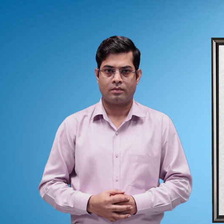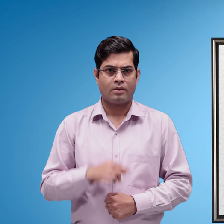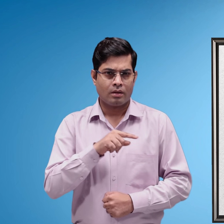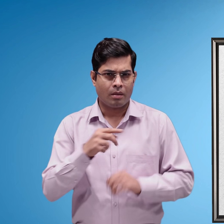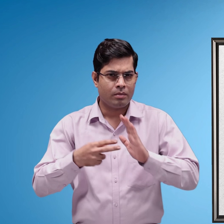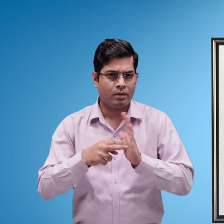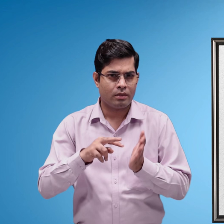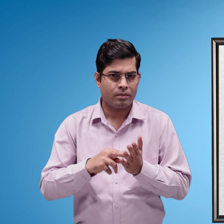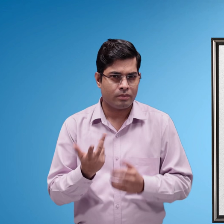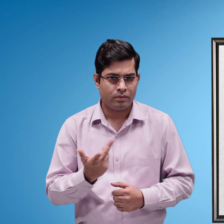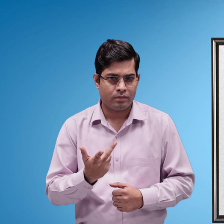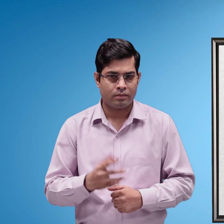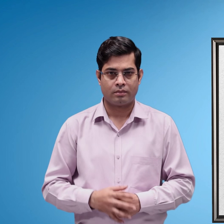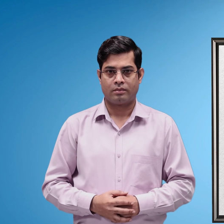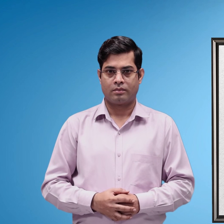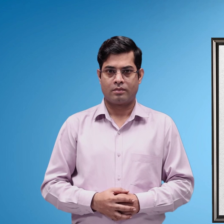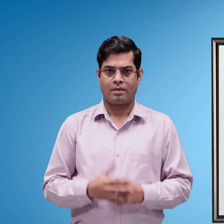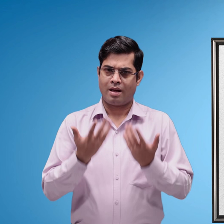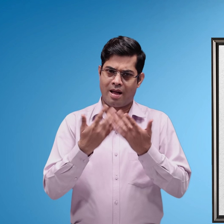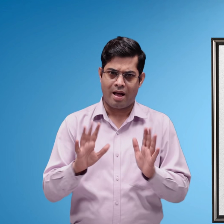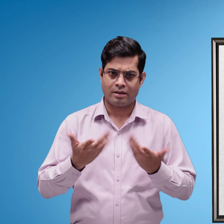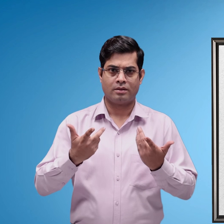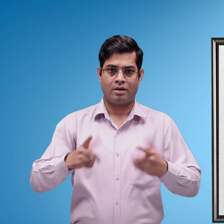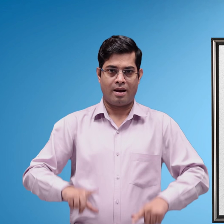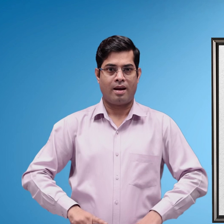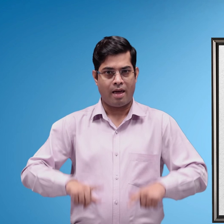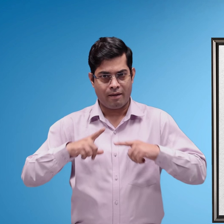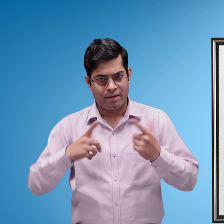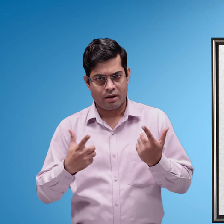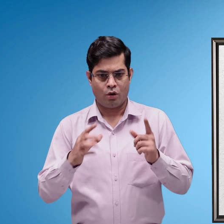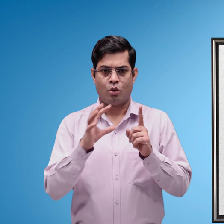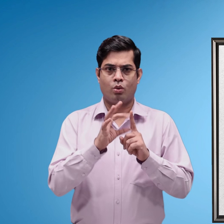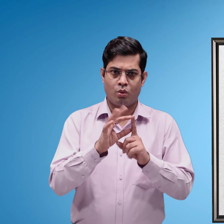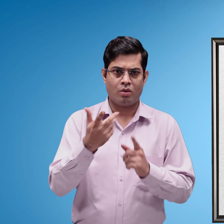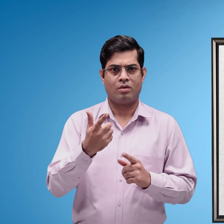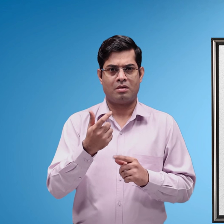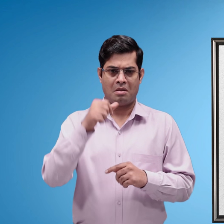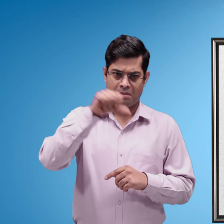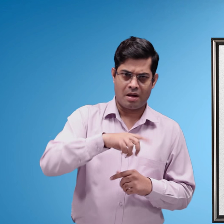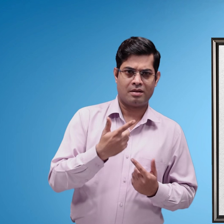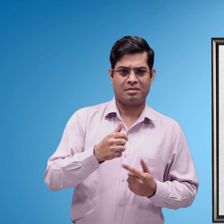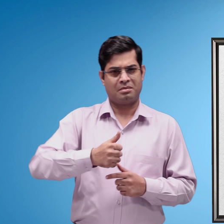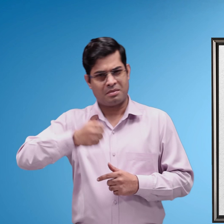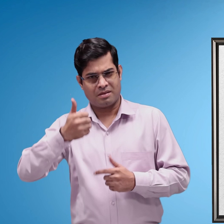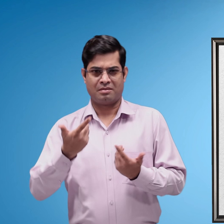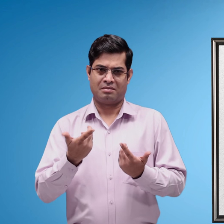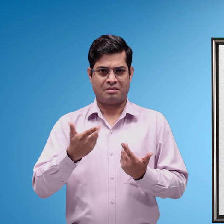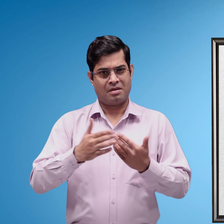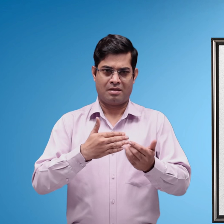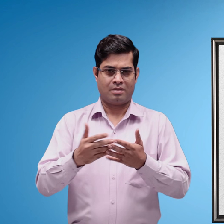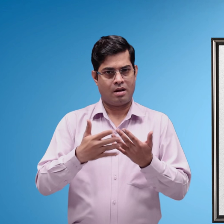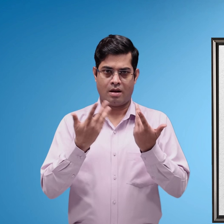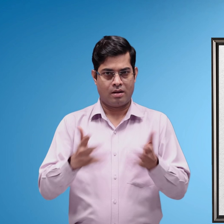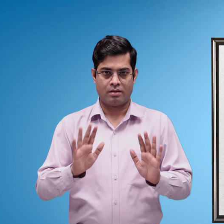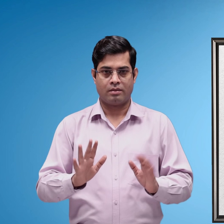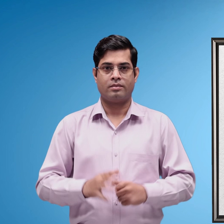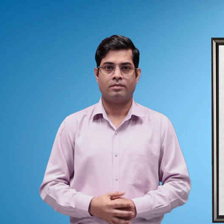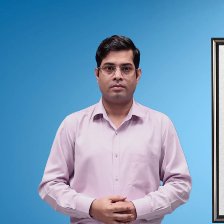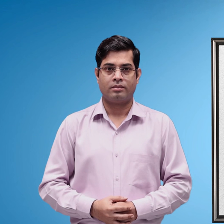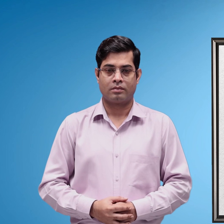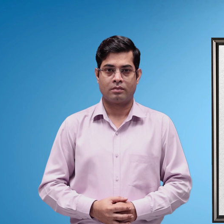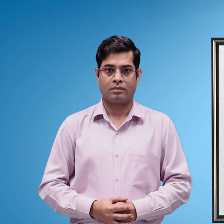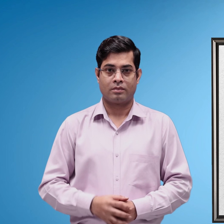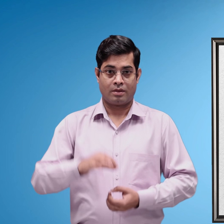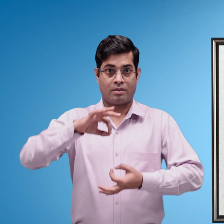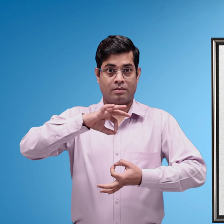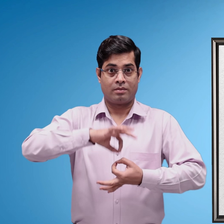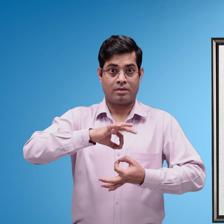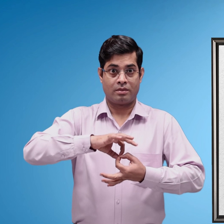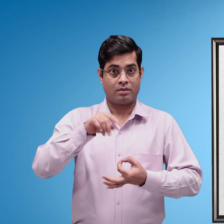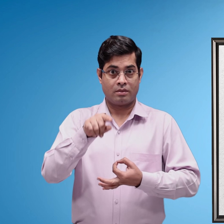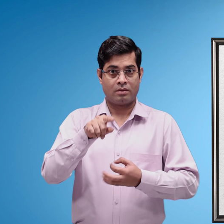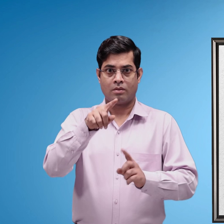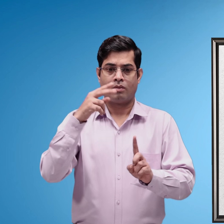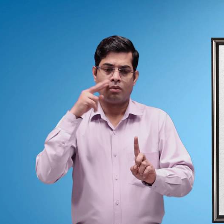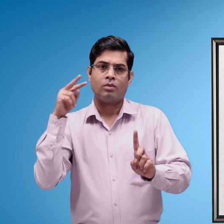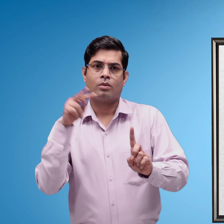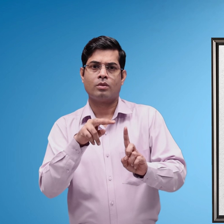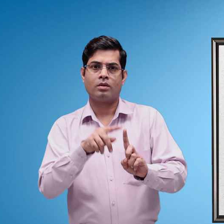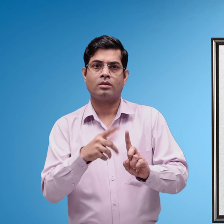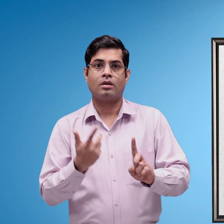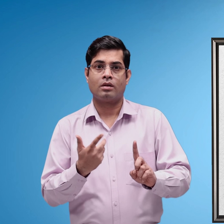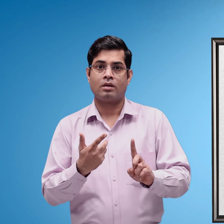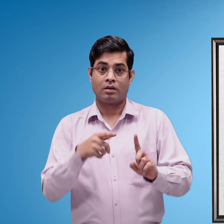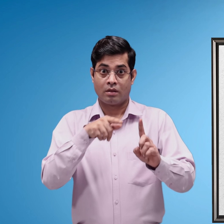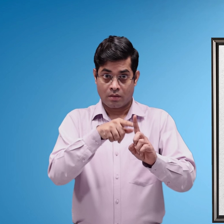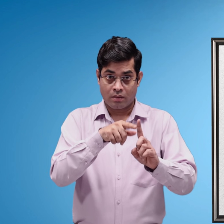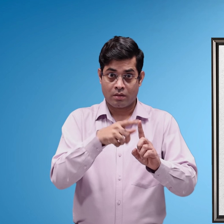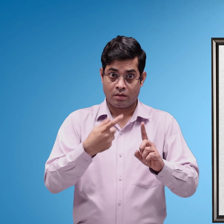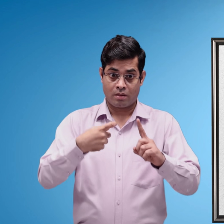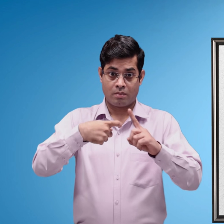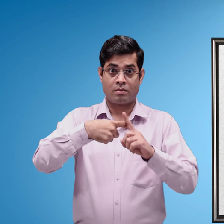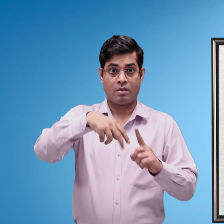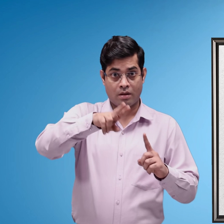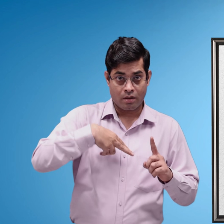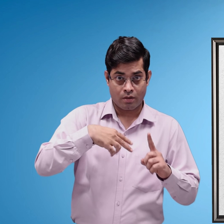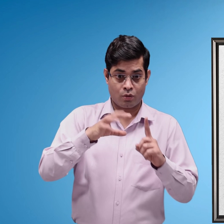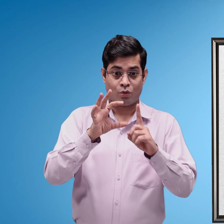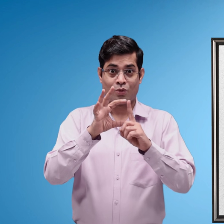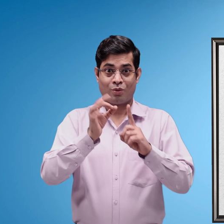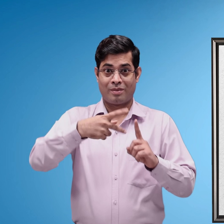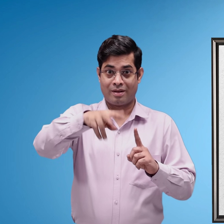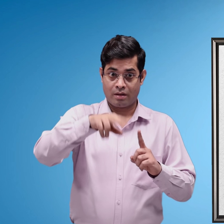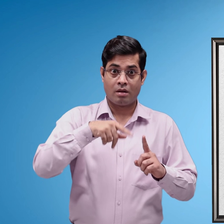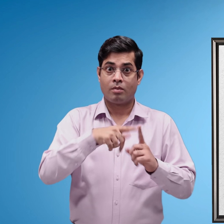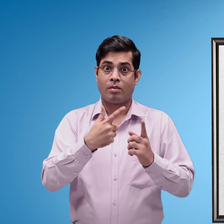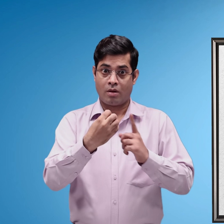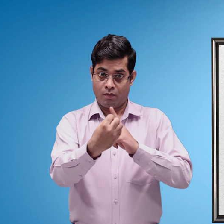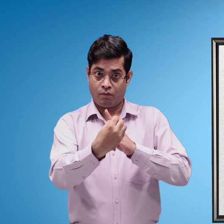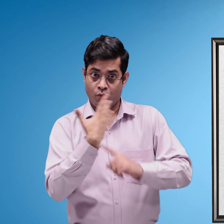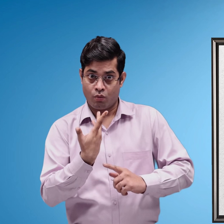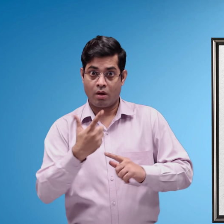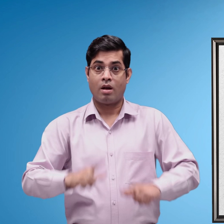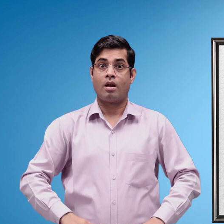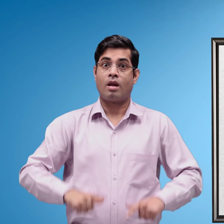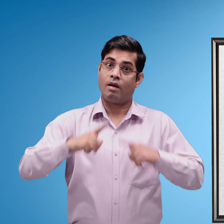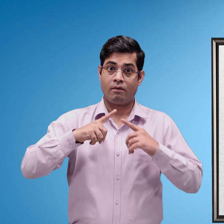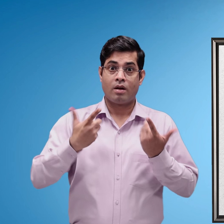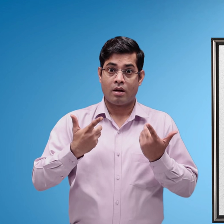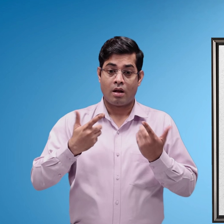This sign means karma. Karma is the result of our actions, whether good or bad. According to Buddha, karma affects us both in this life and the next.